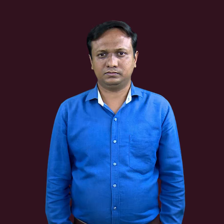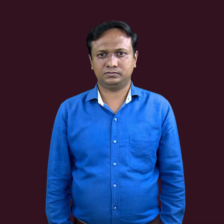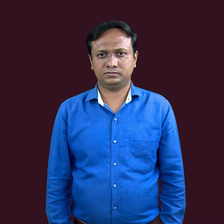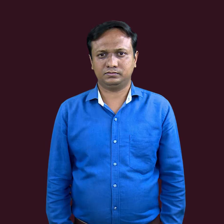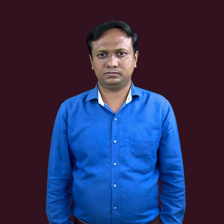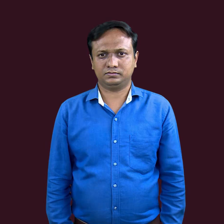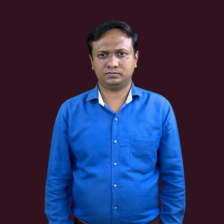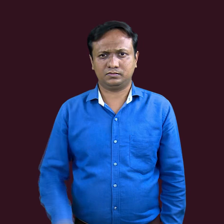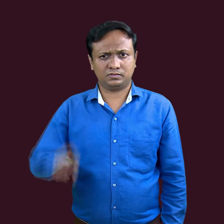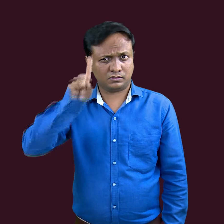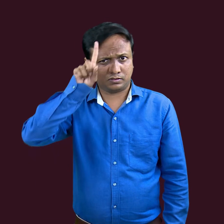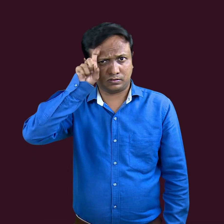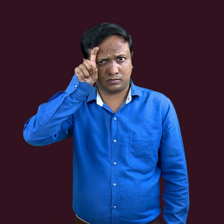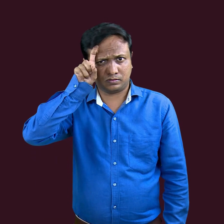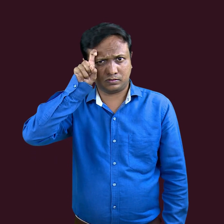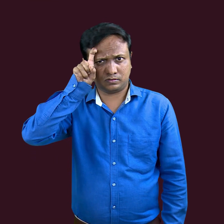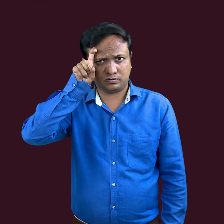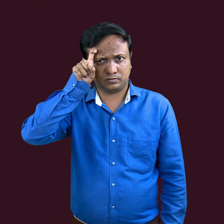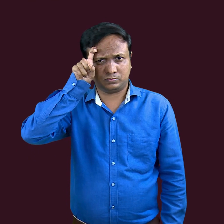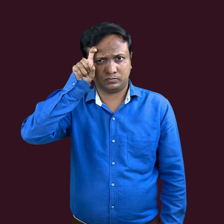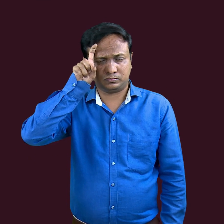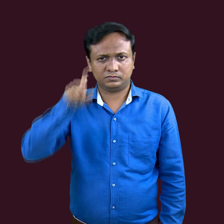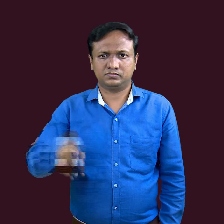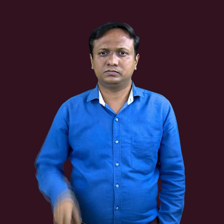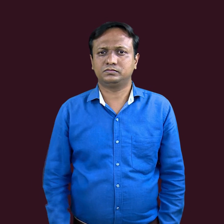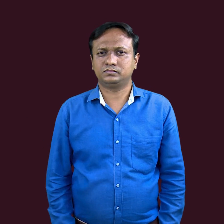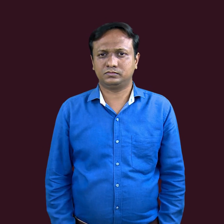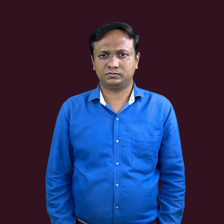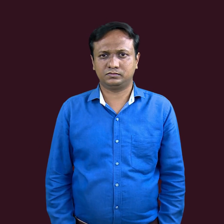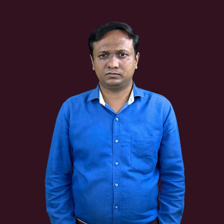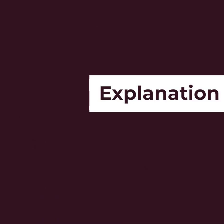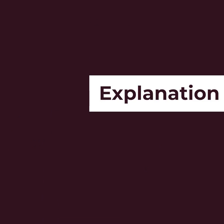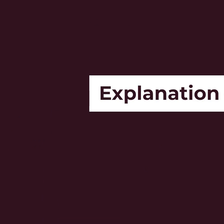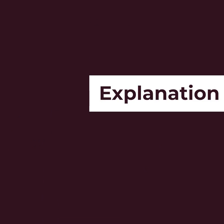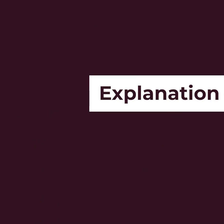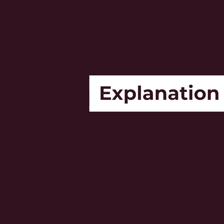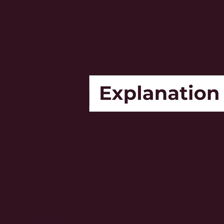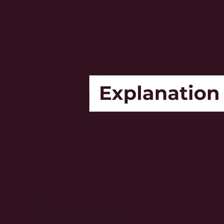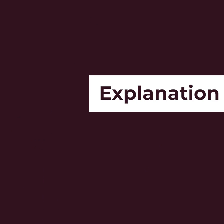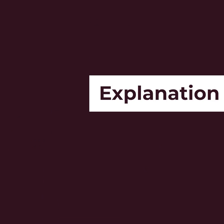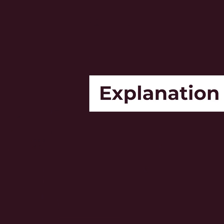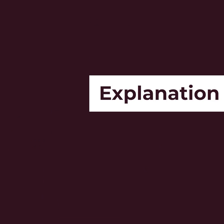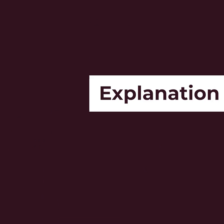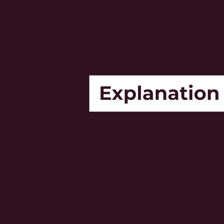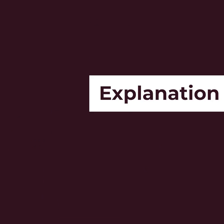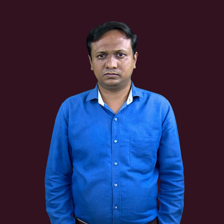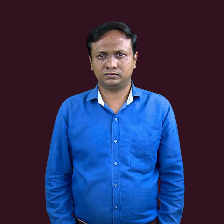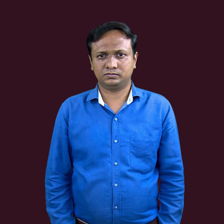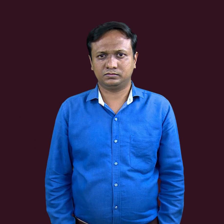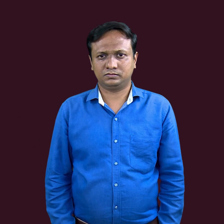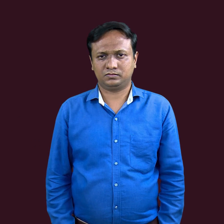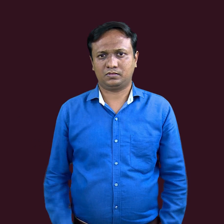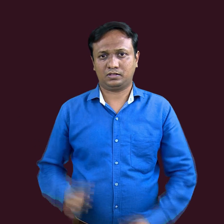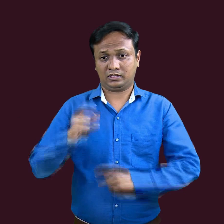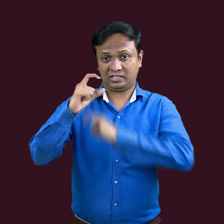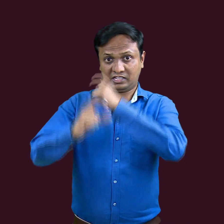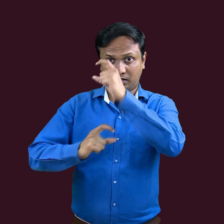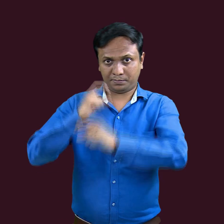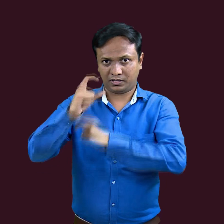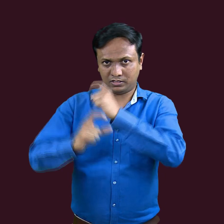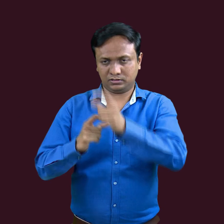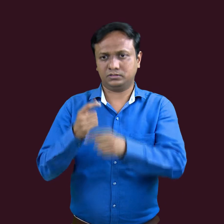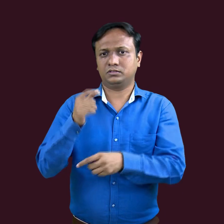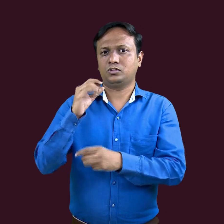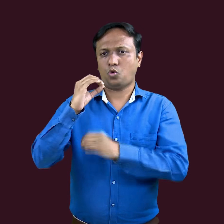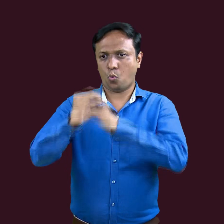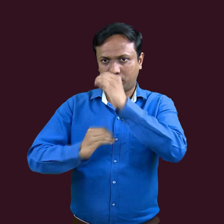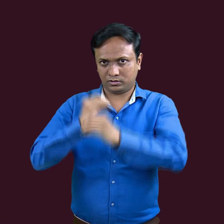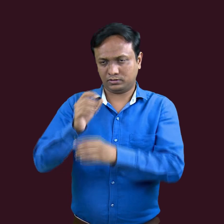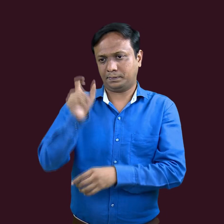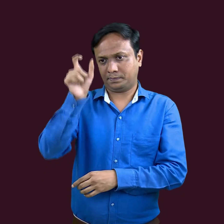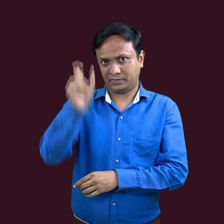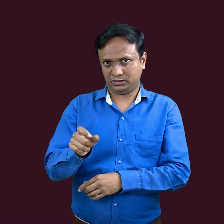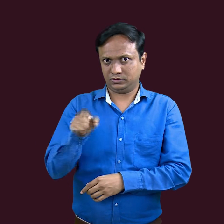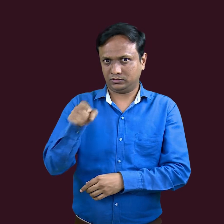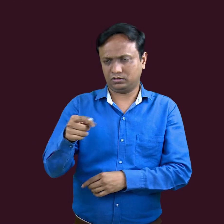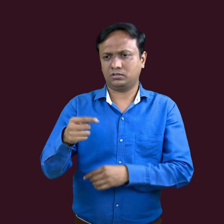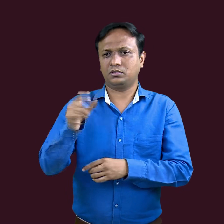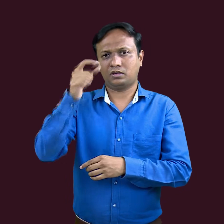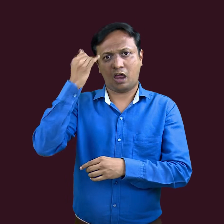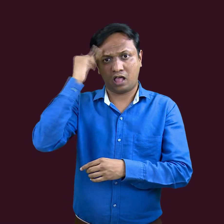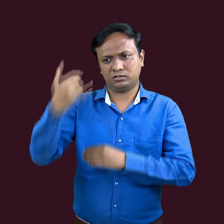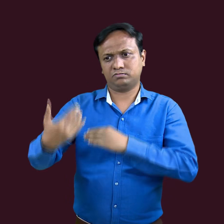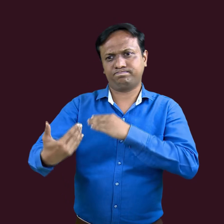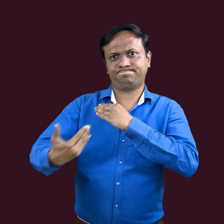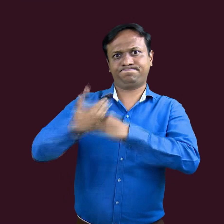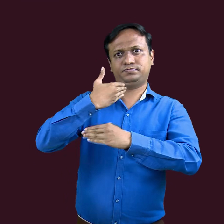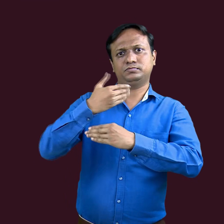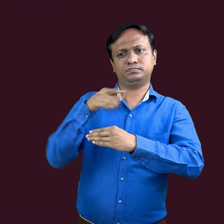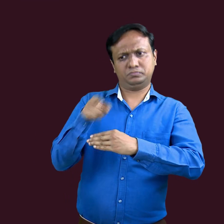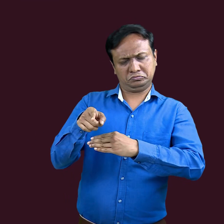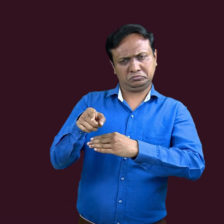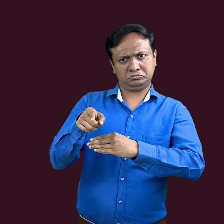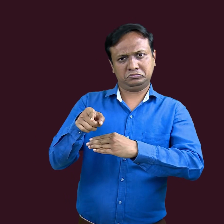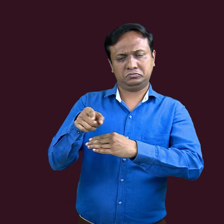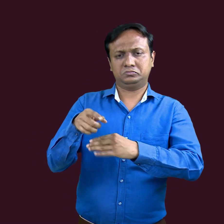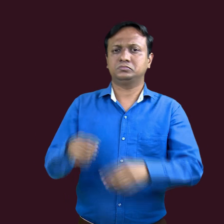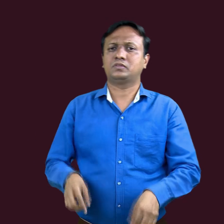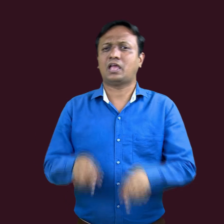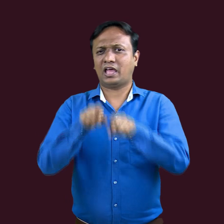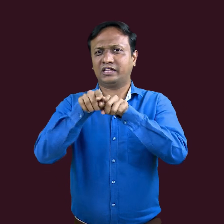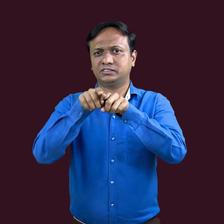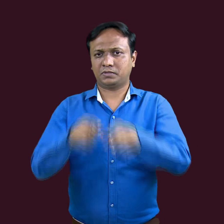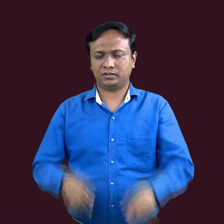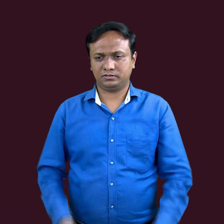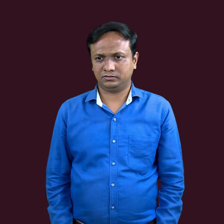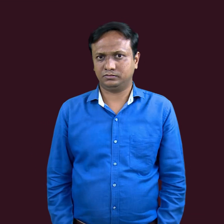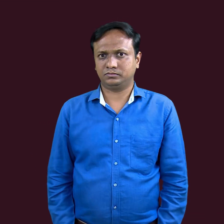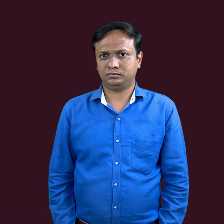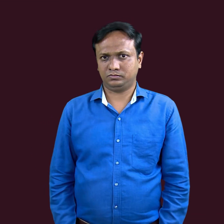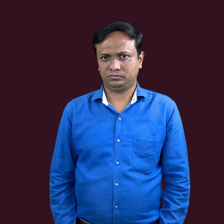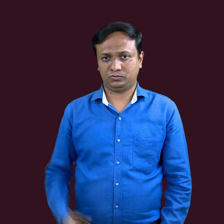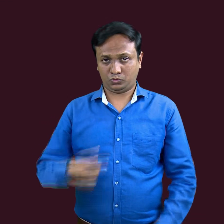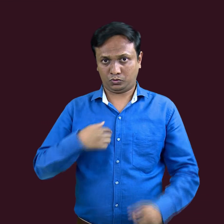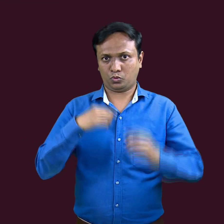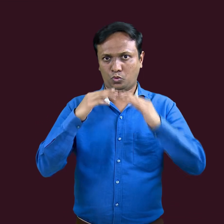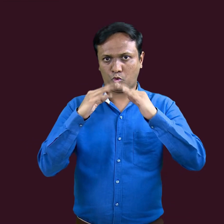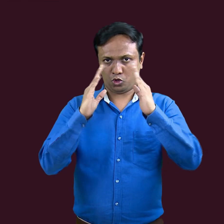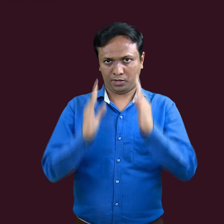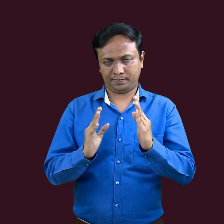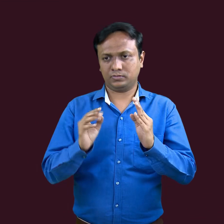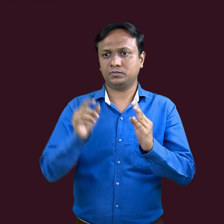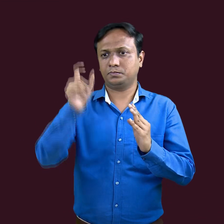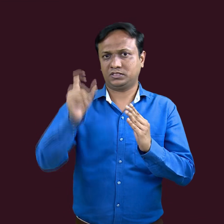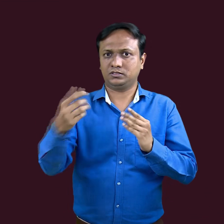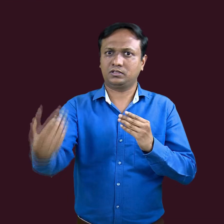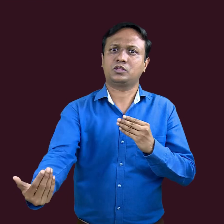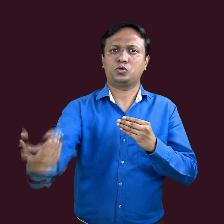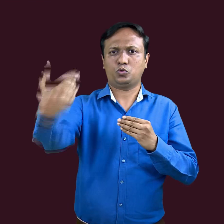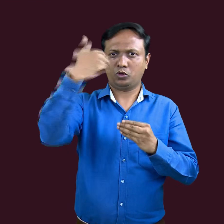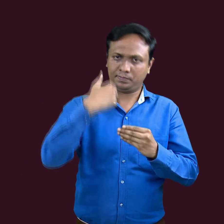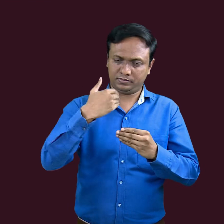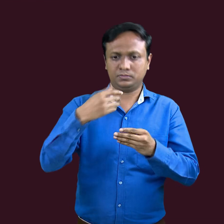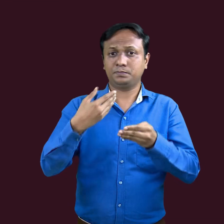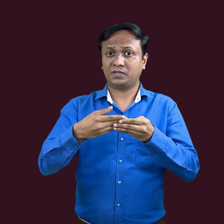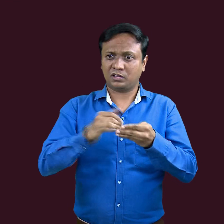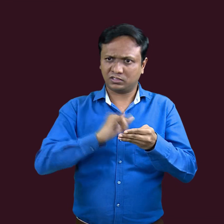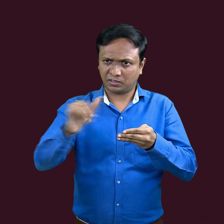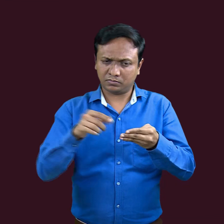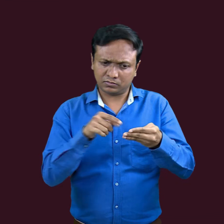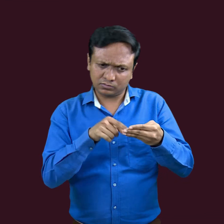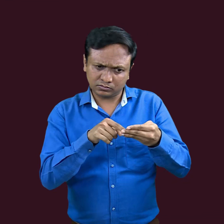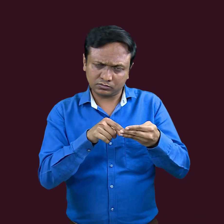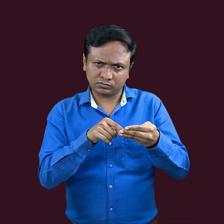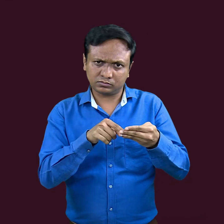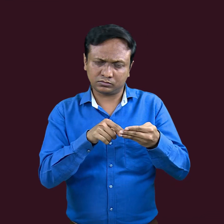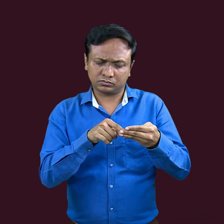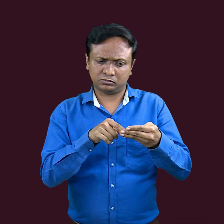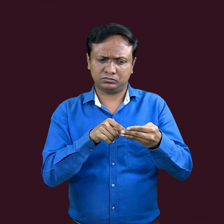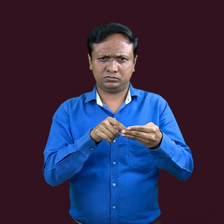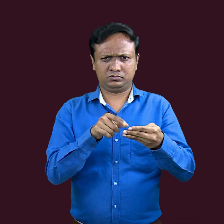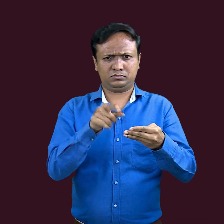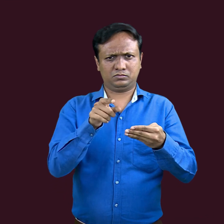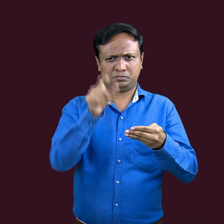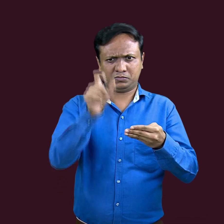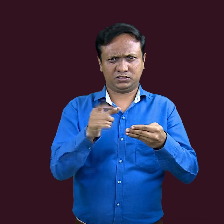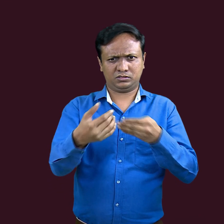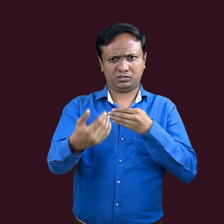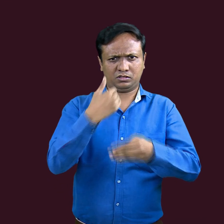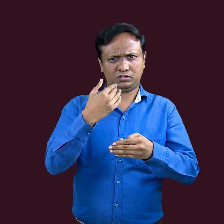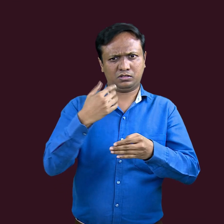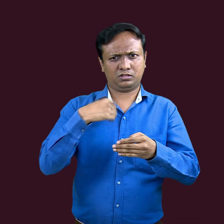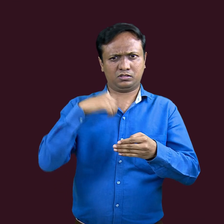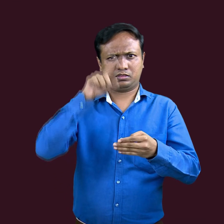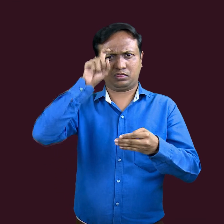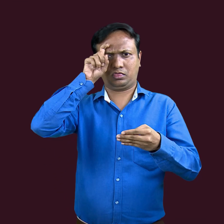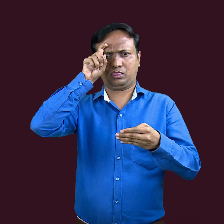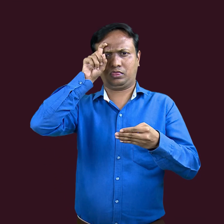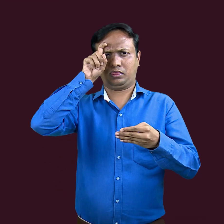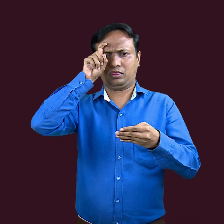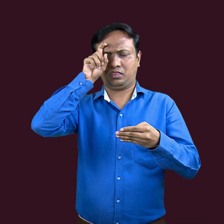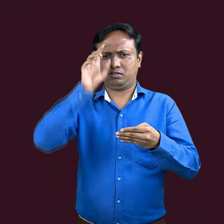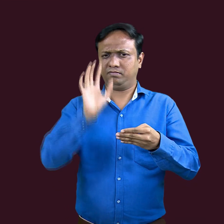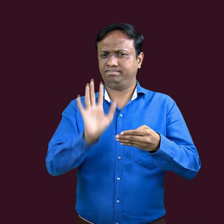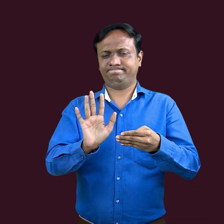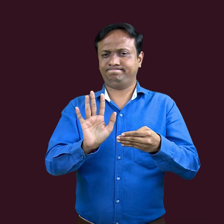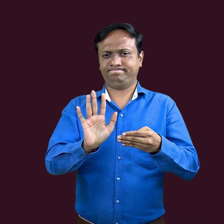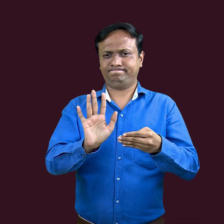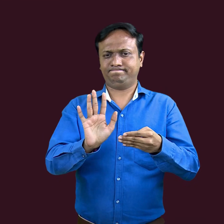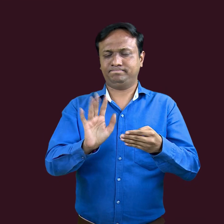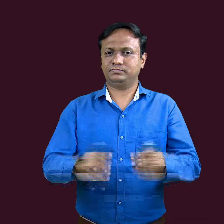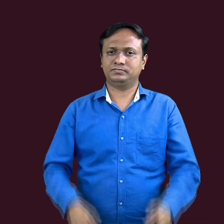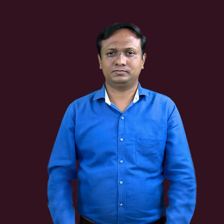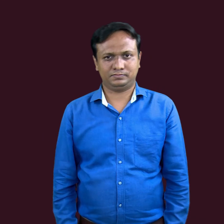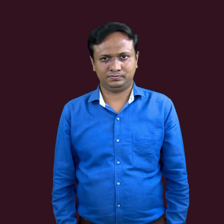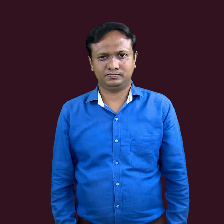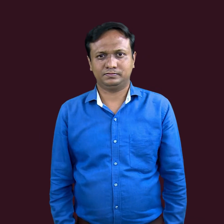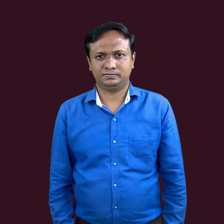Suspicious